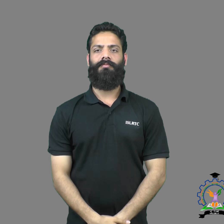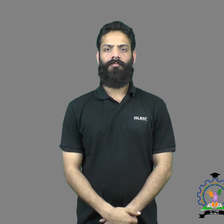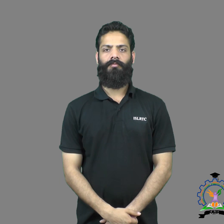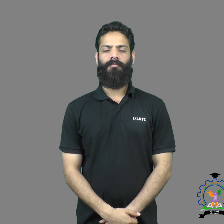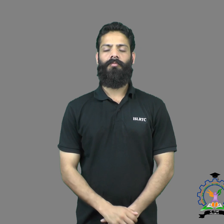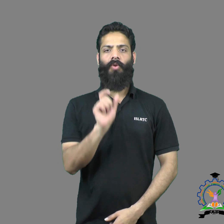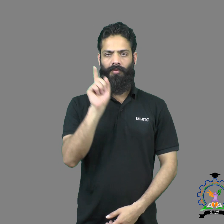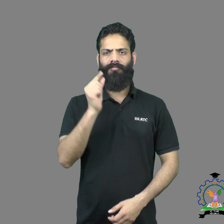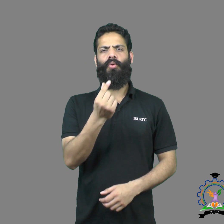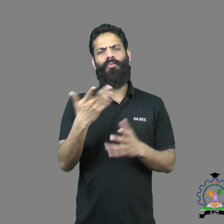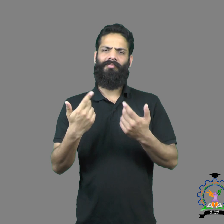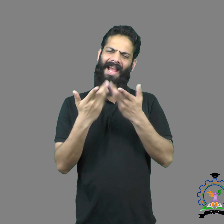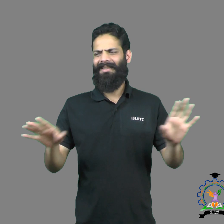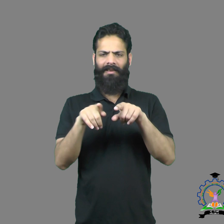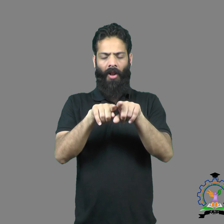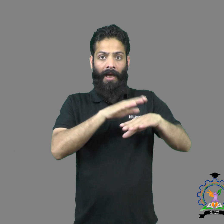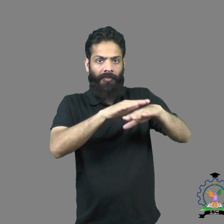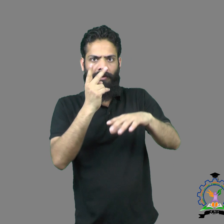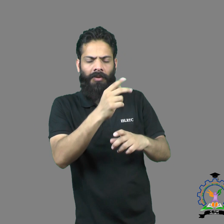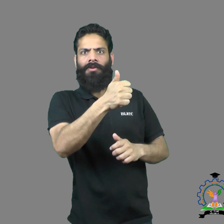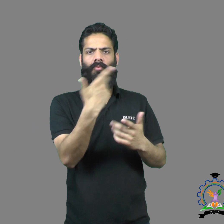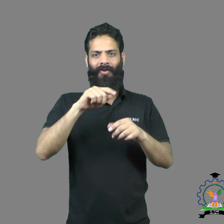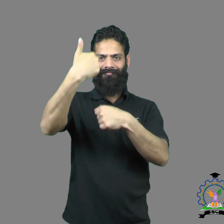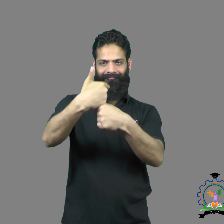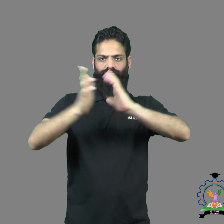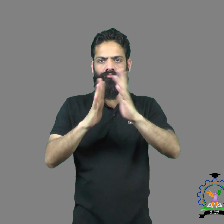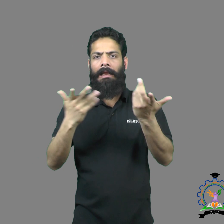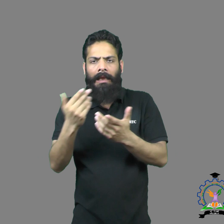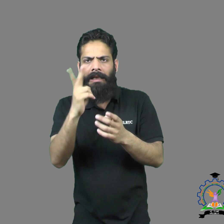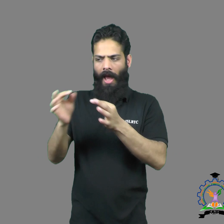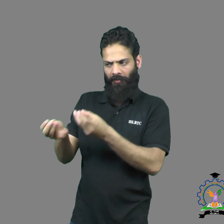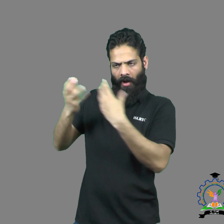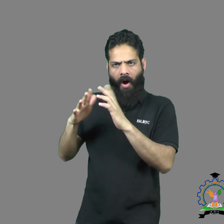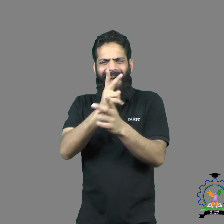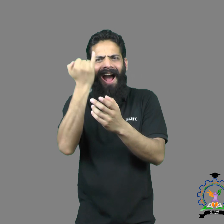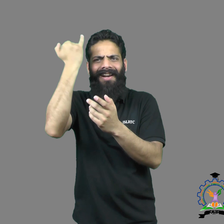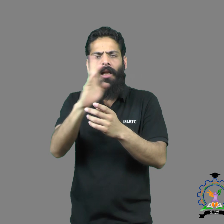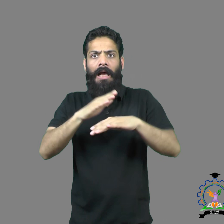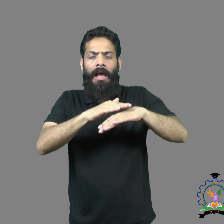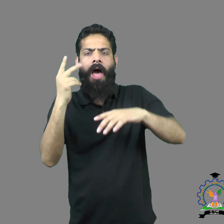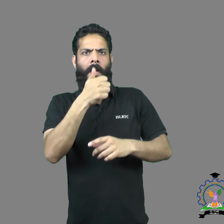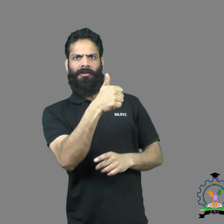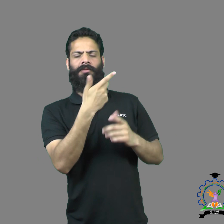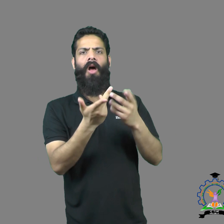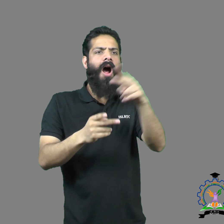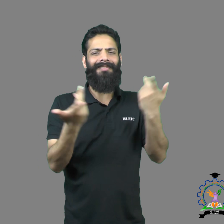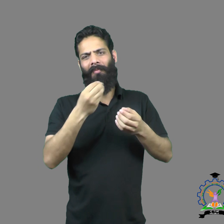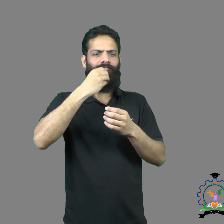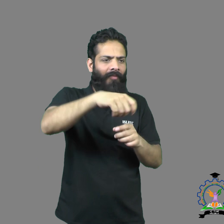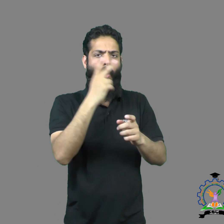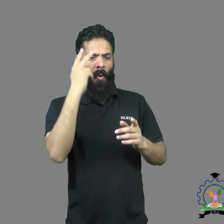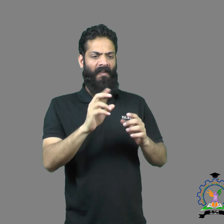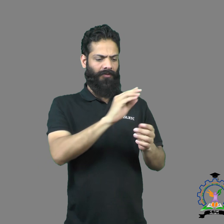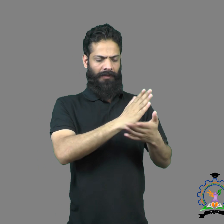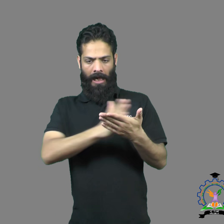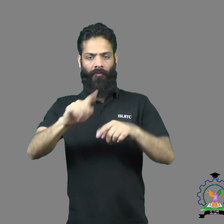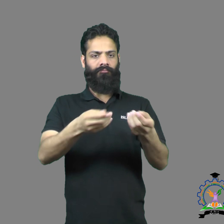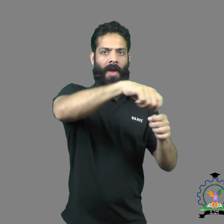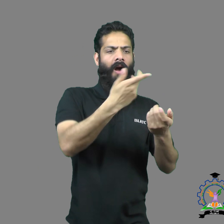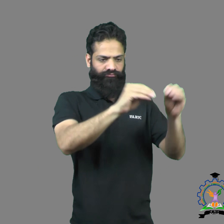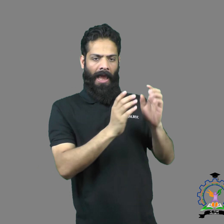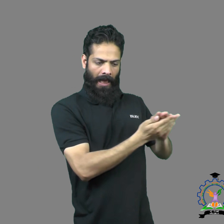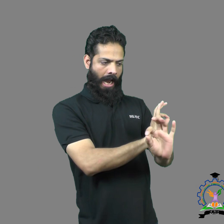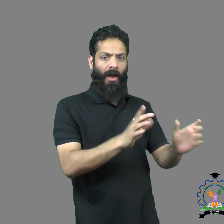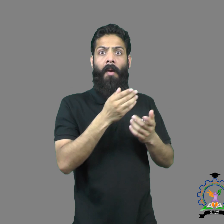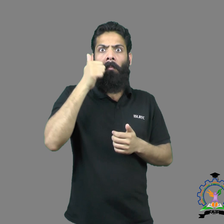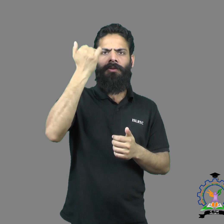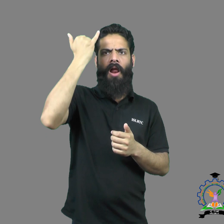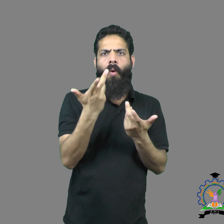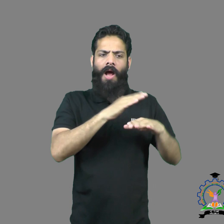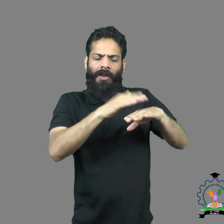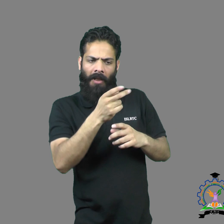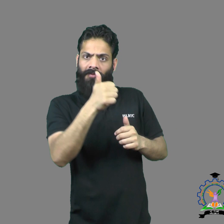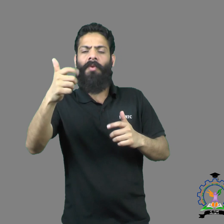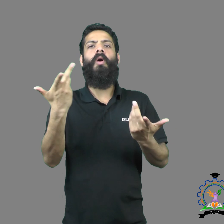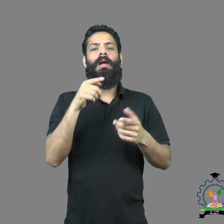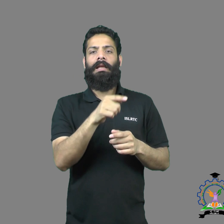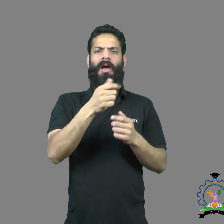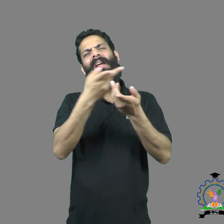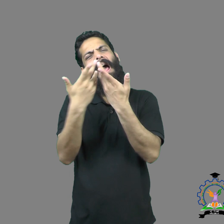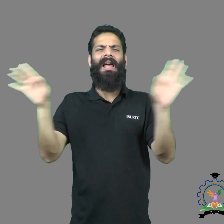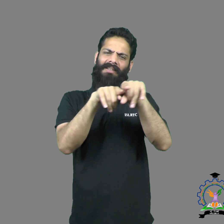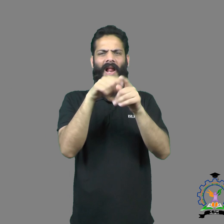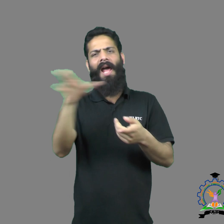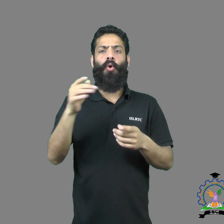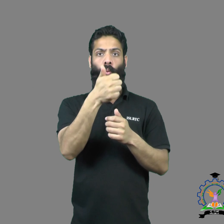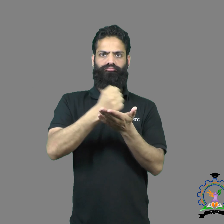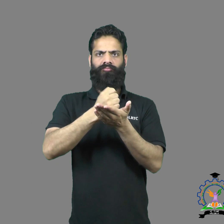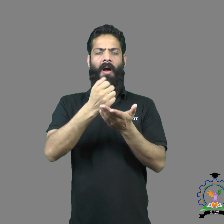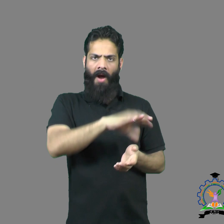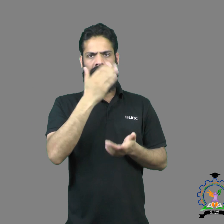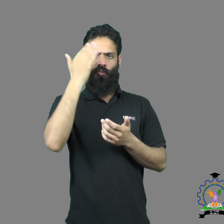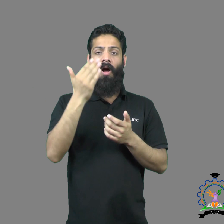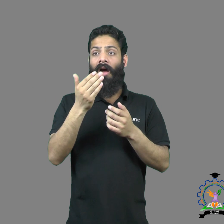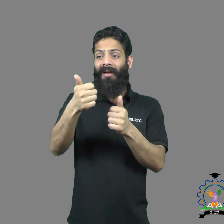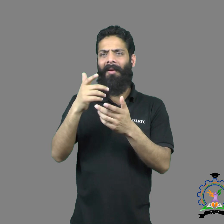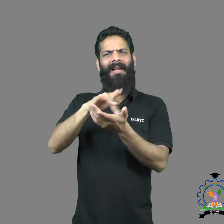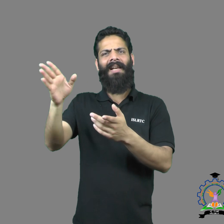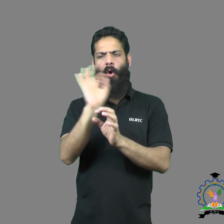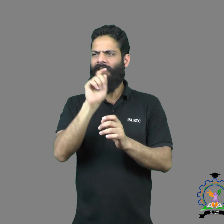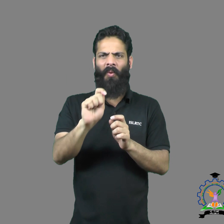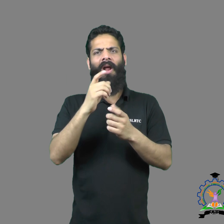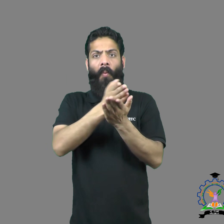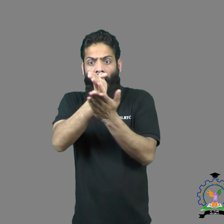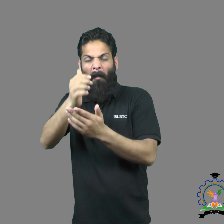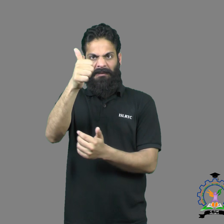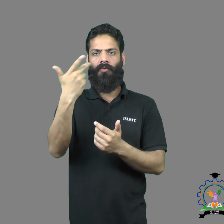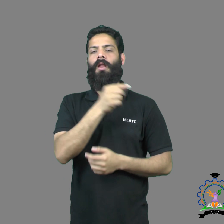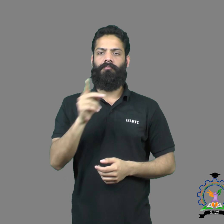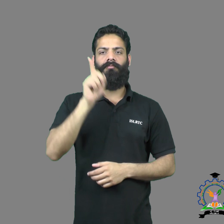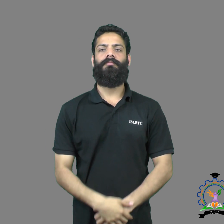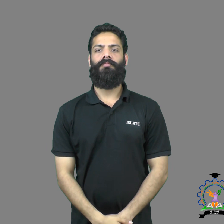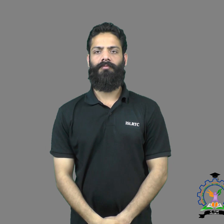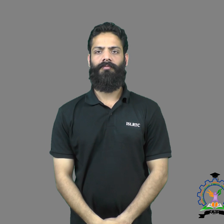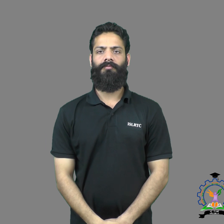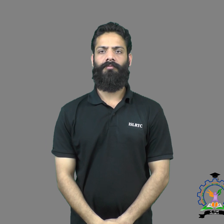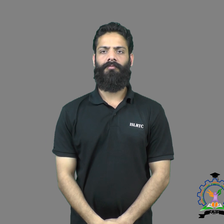Best Practice